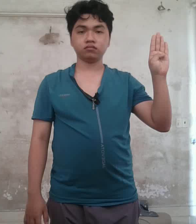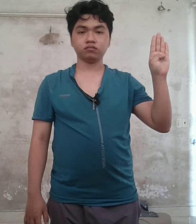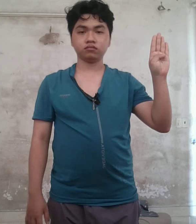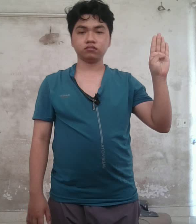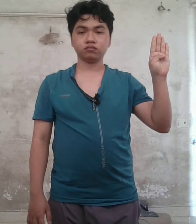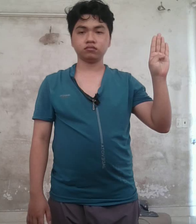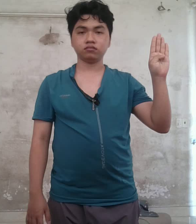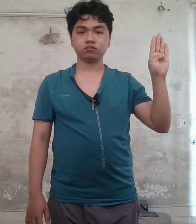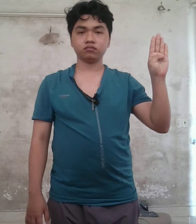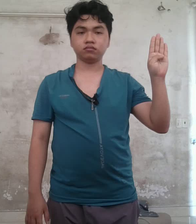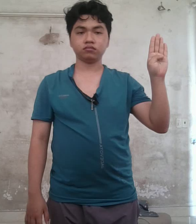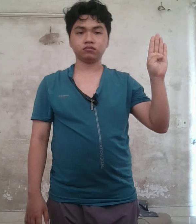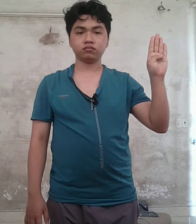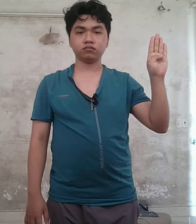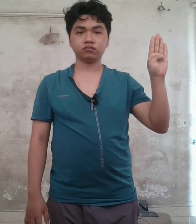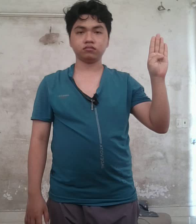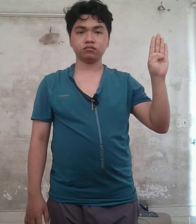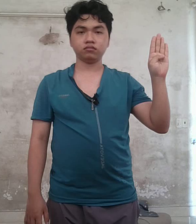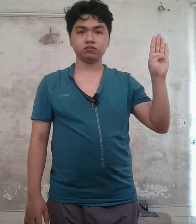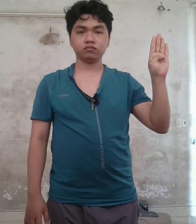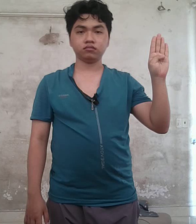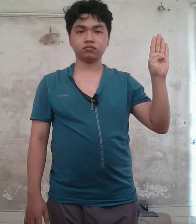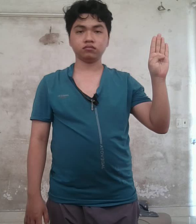b